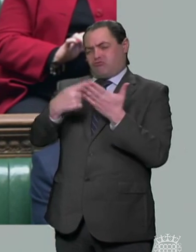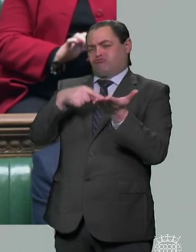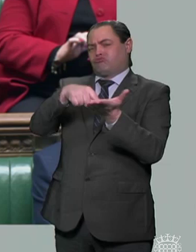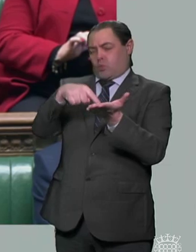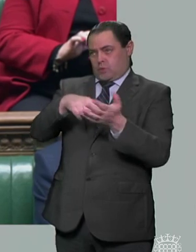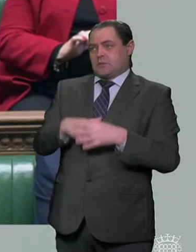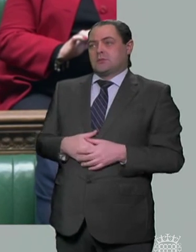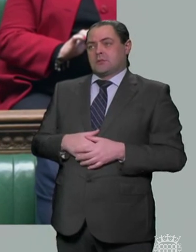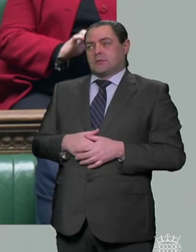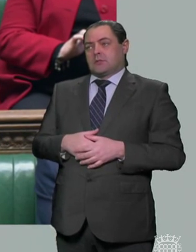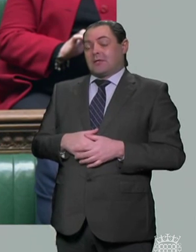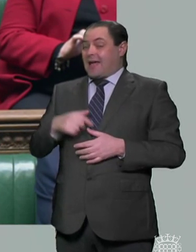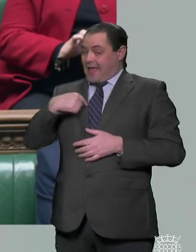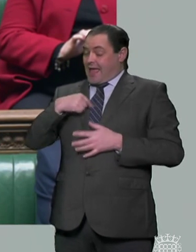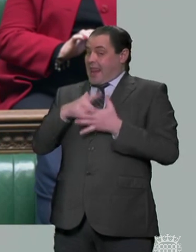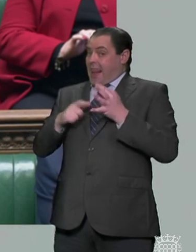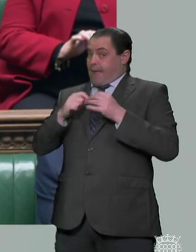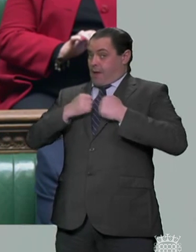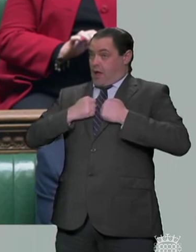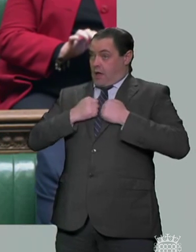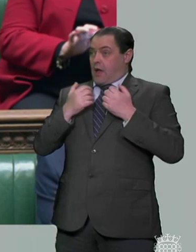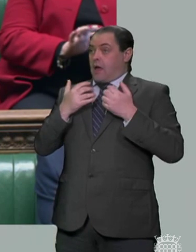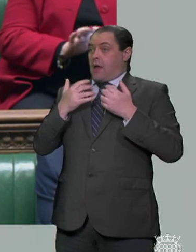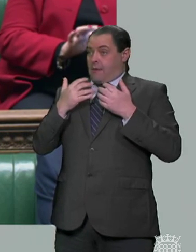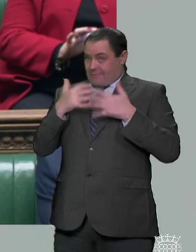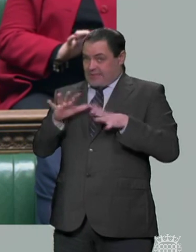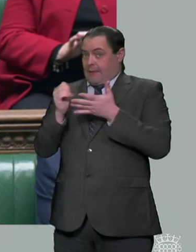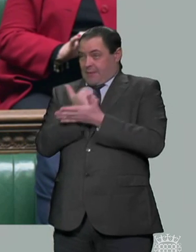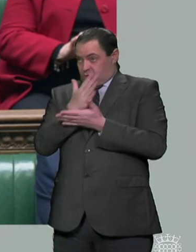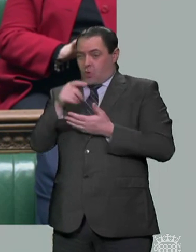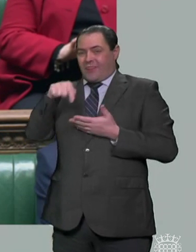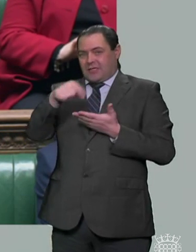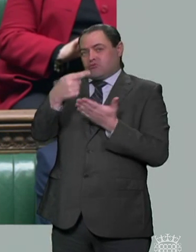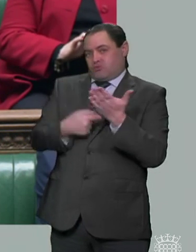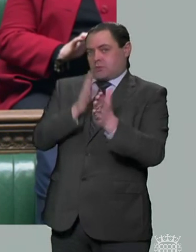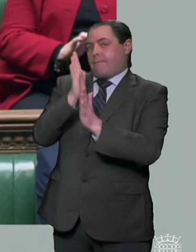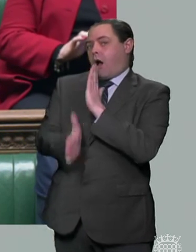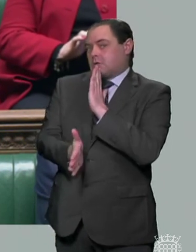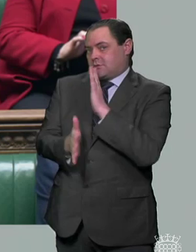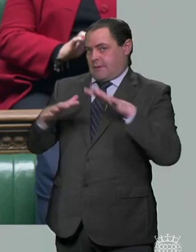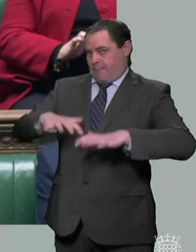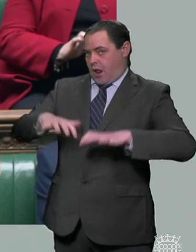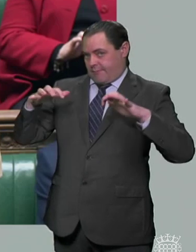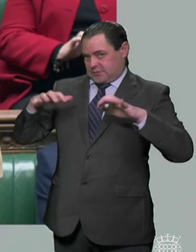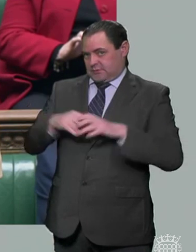It was the Labour party that made sure that the Government had the votes to pass those measures in the House.